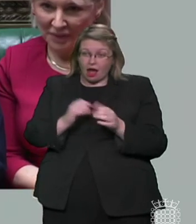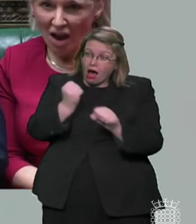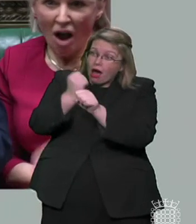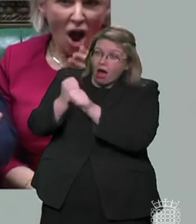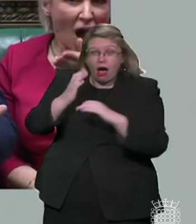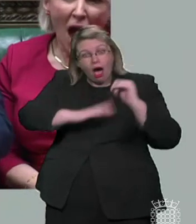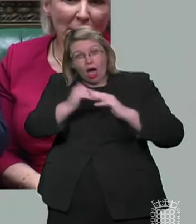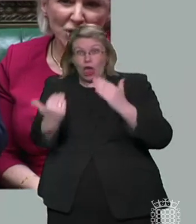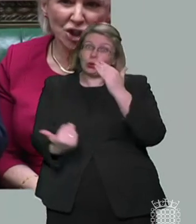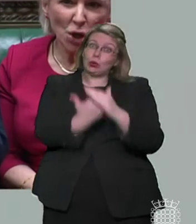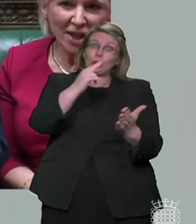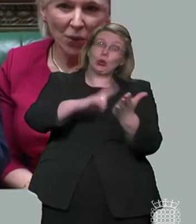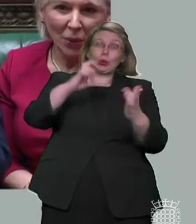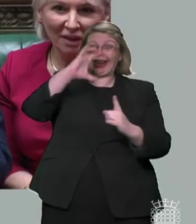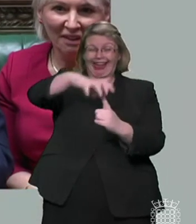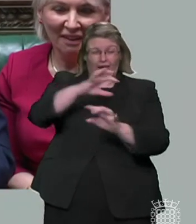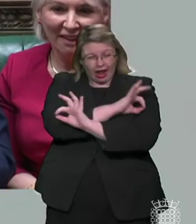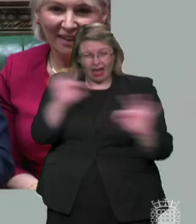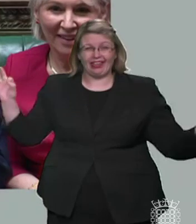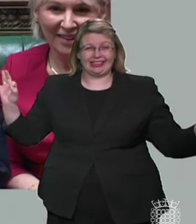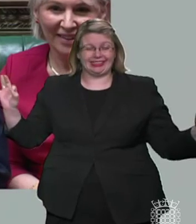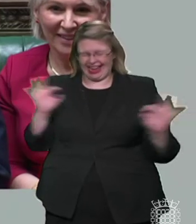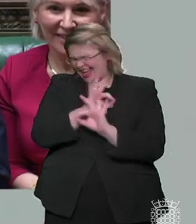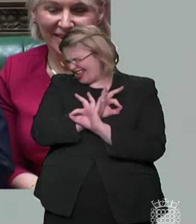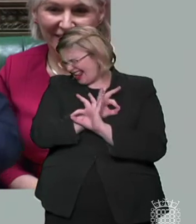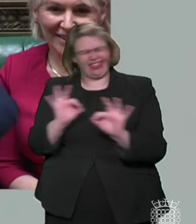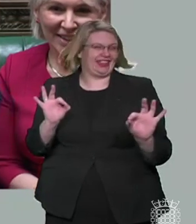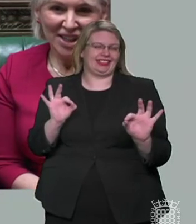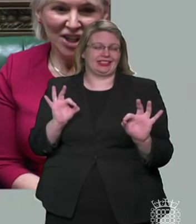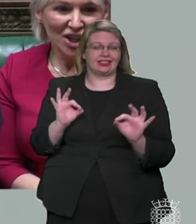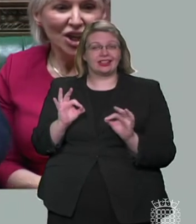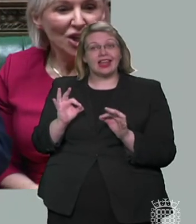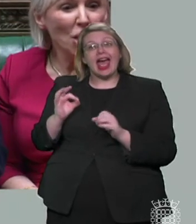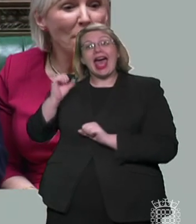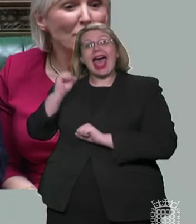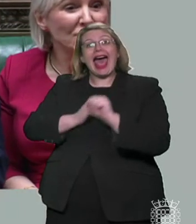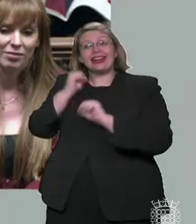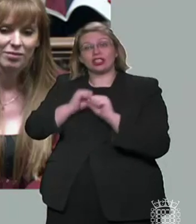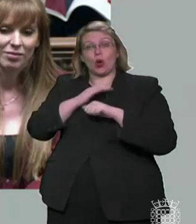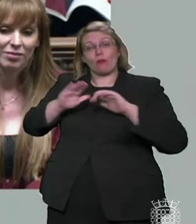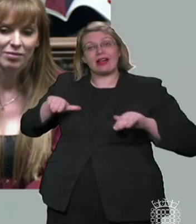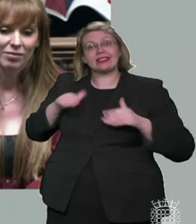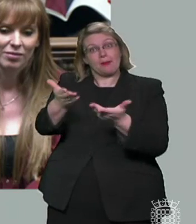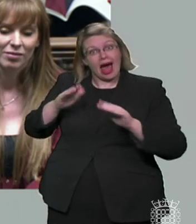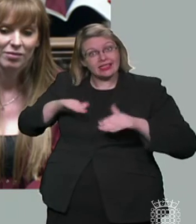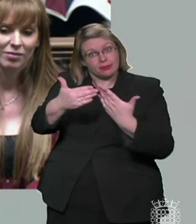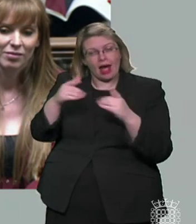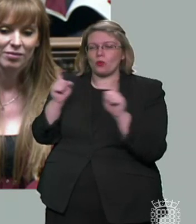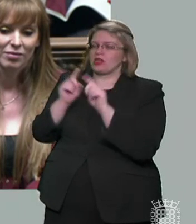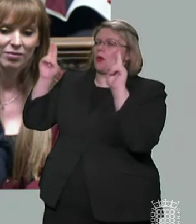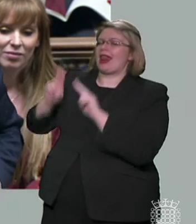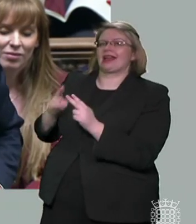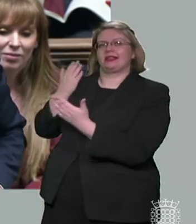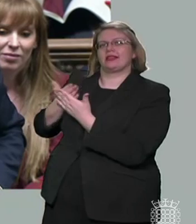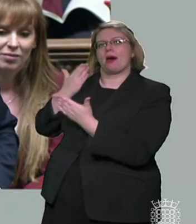Energy security is not just about supply; it is also about reducing demand.